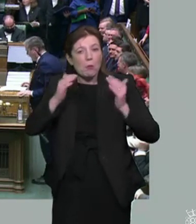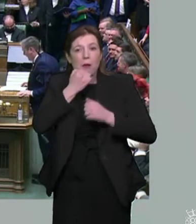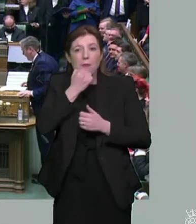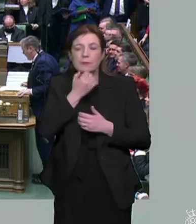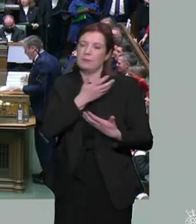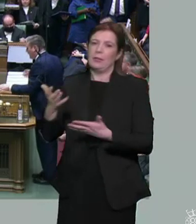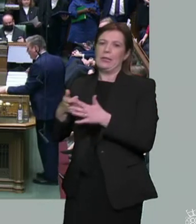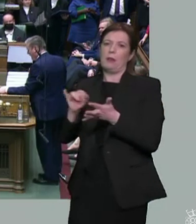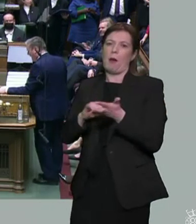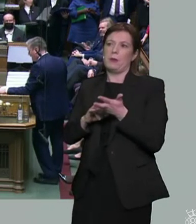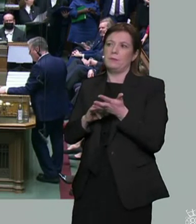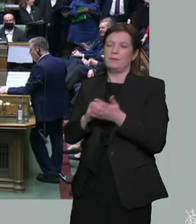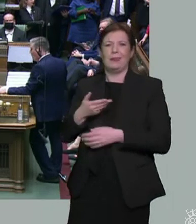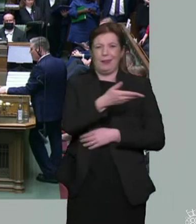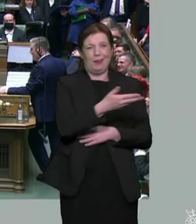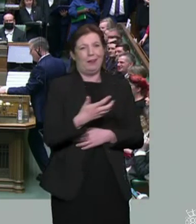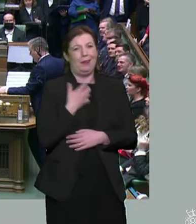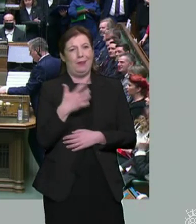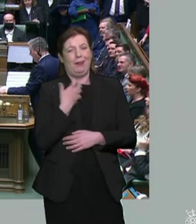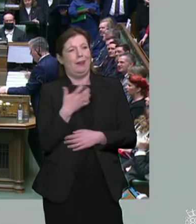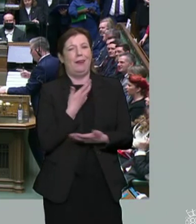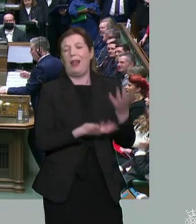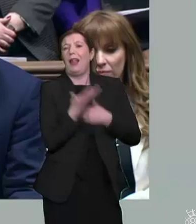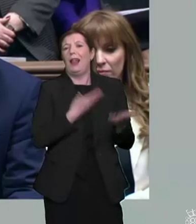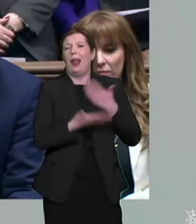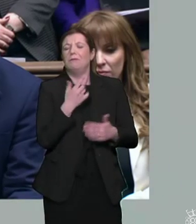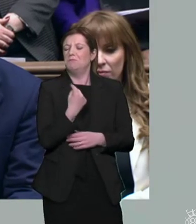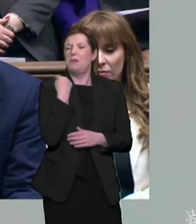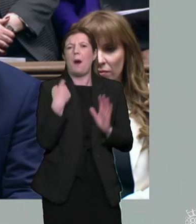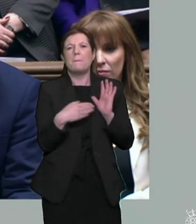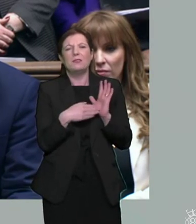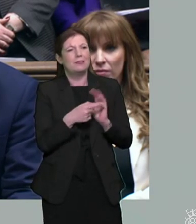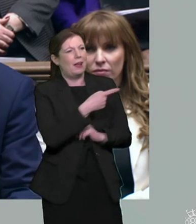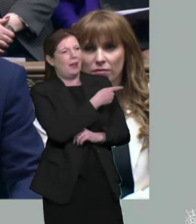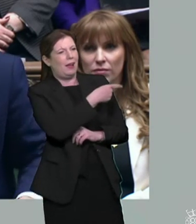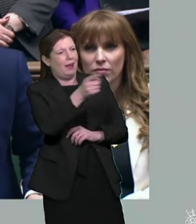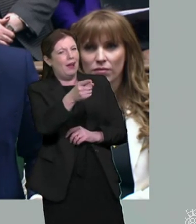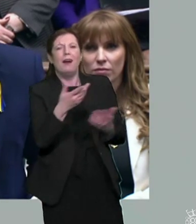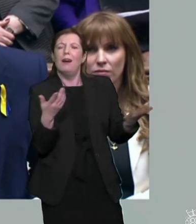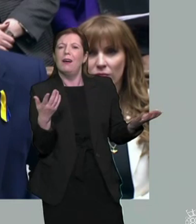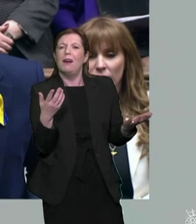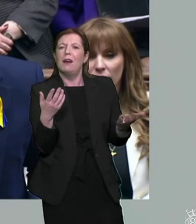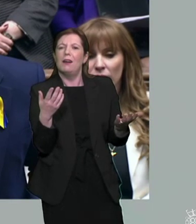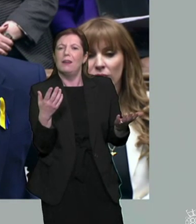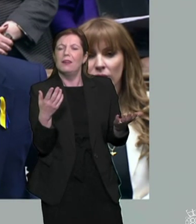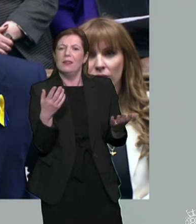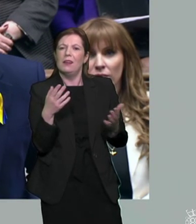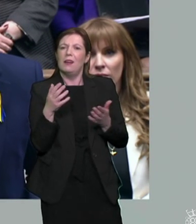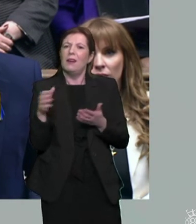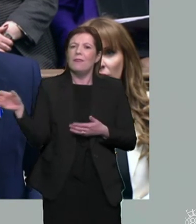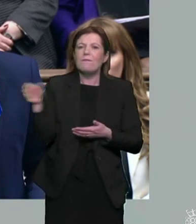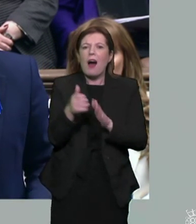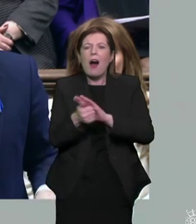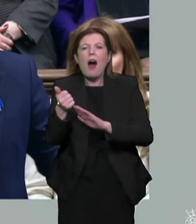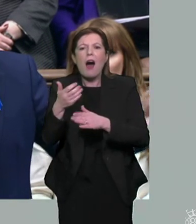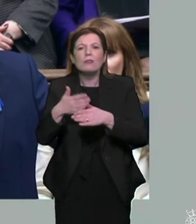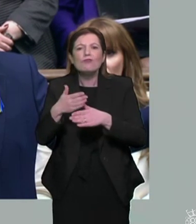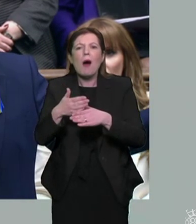The Prime Minister can complain all he likes, but on Monday he ordered all of his lot to abstain on a vote to ban fire and rehire.